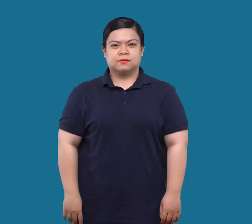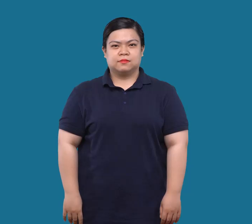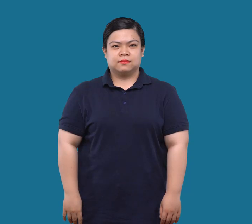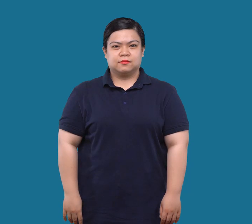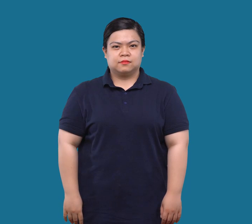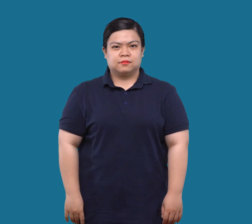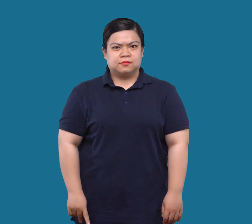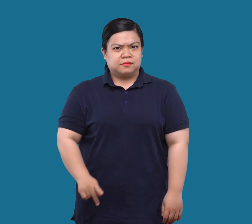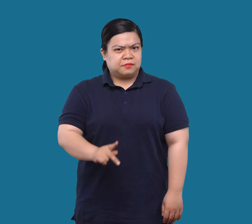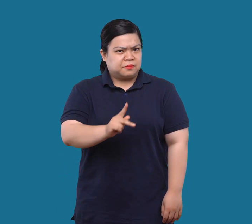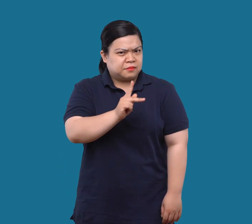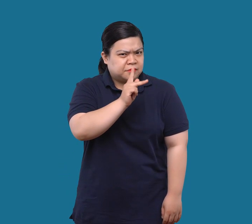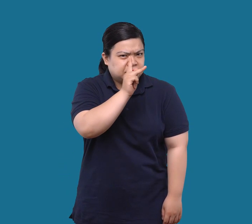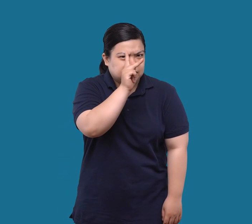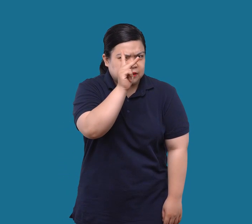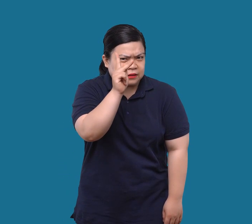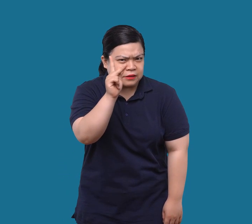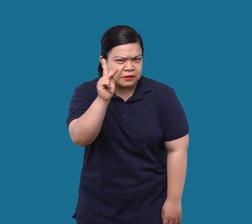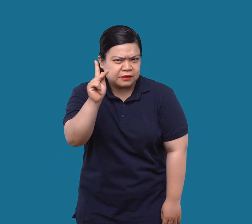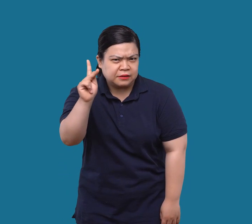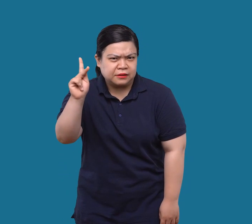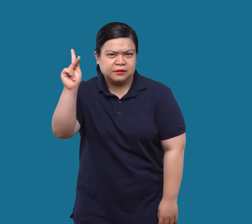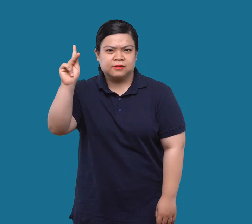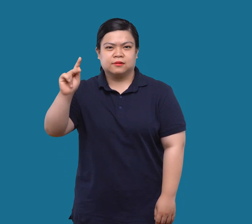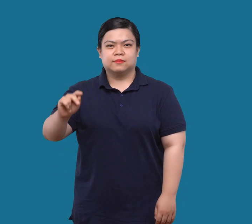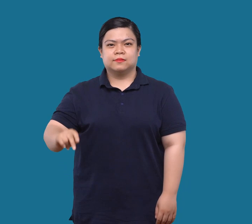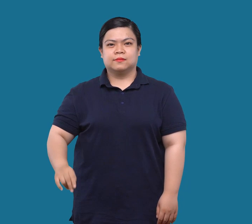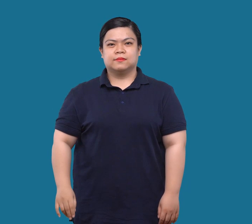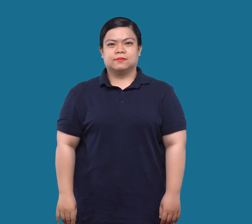tỉ mỉ